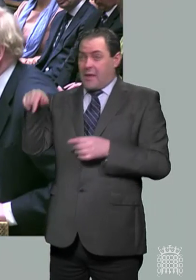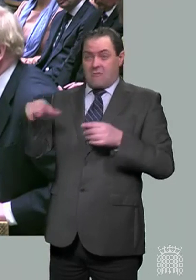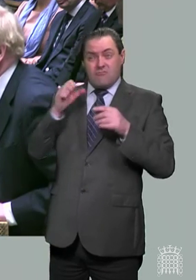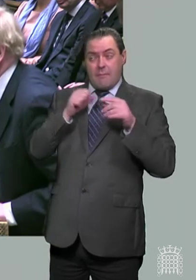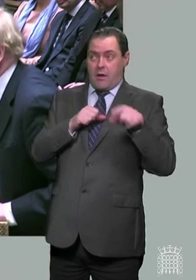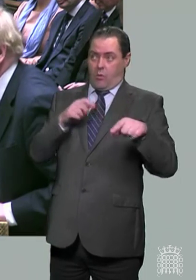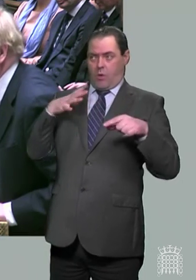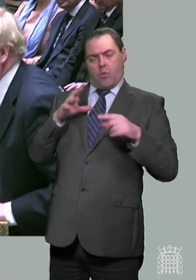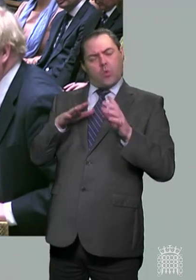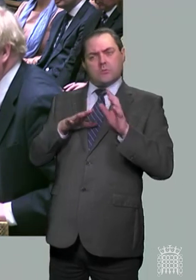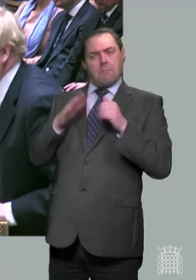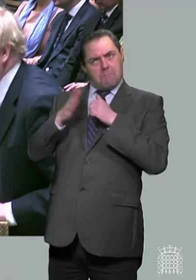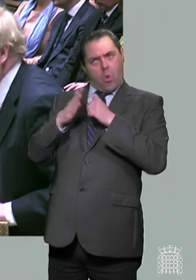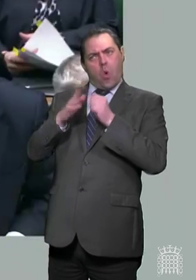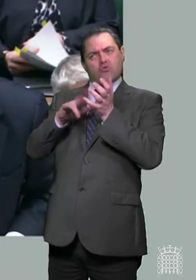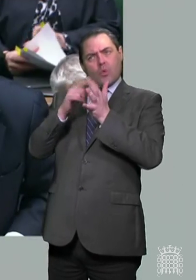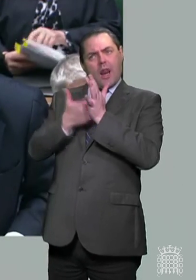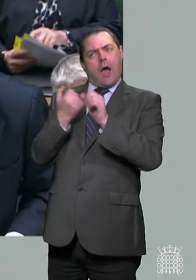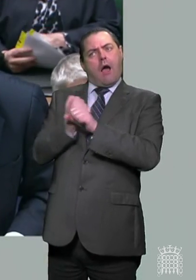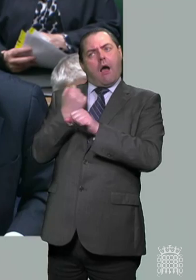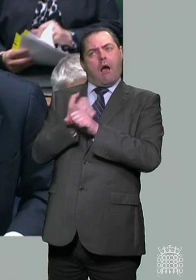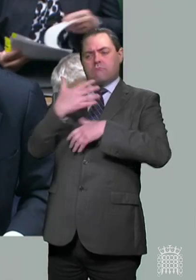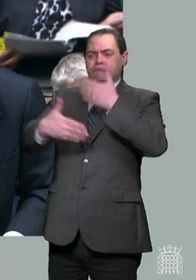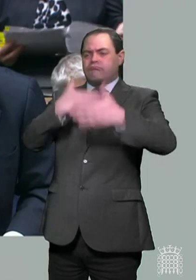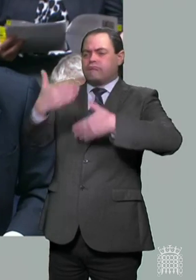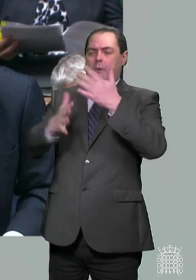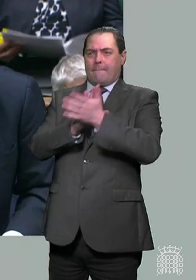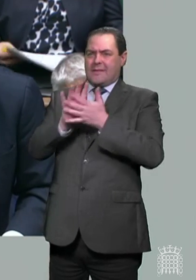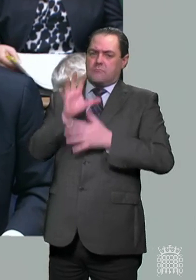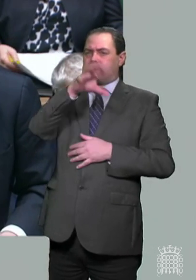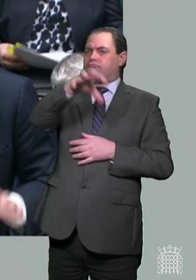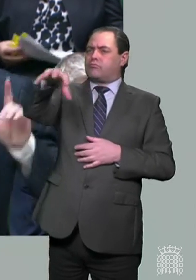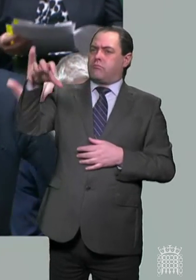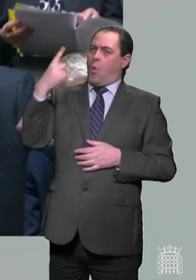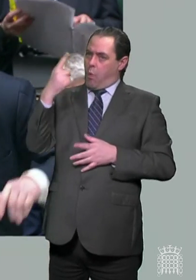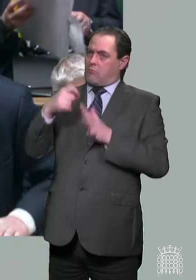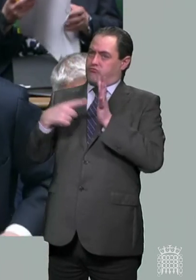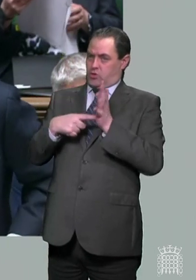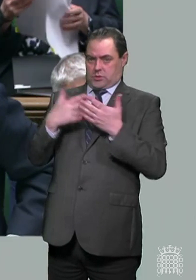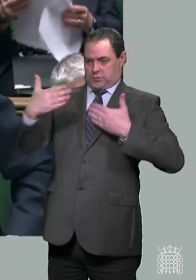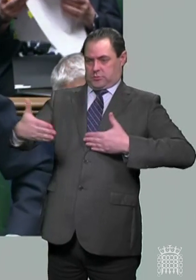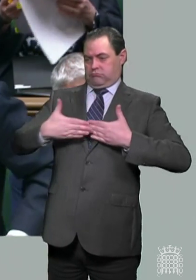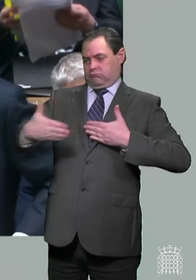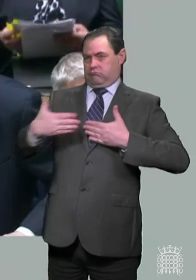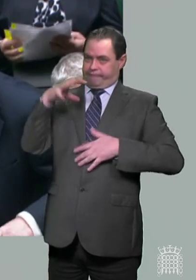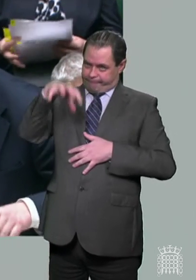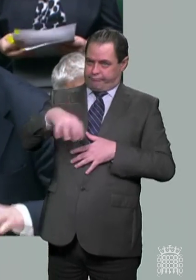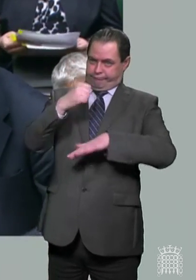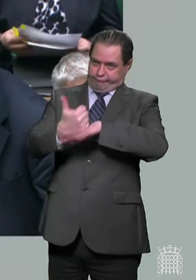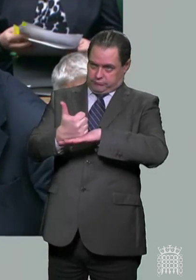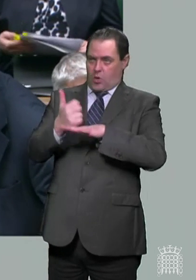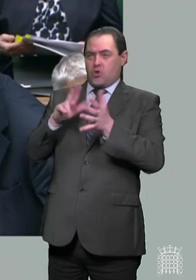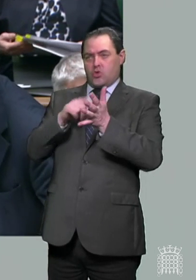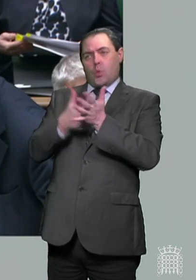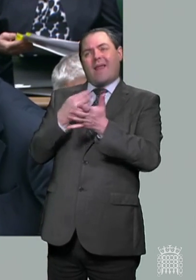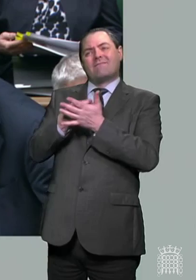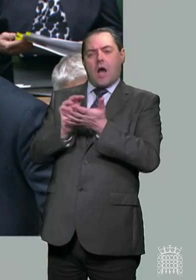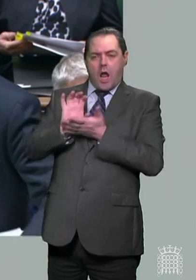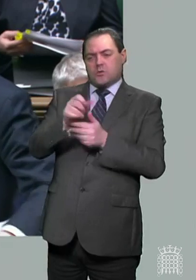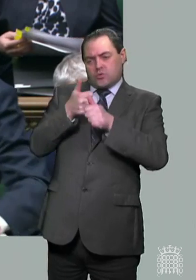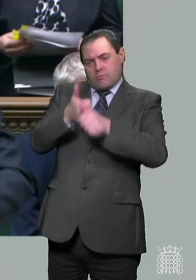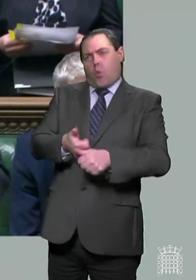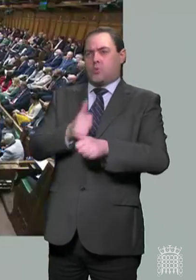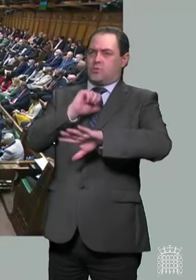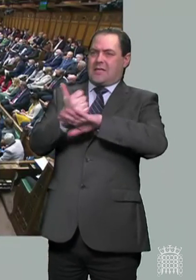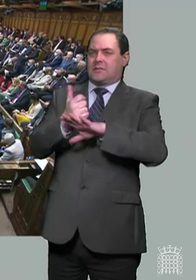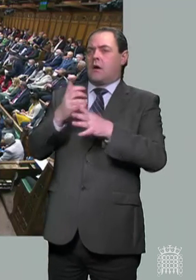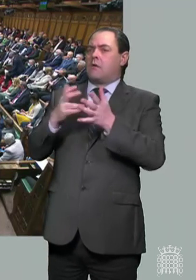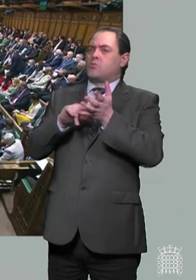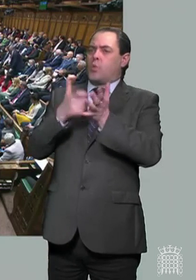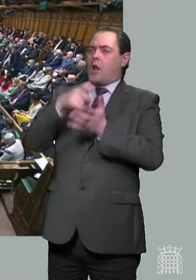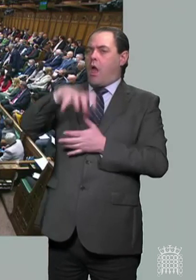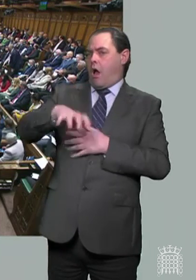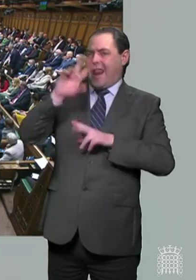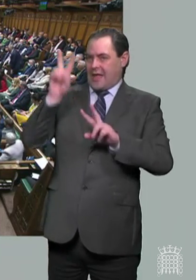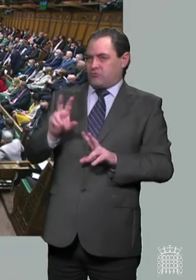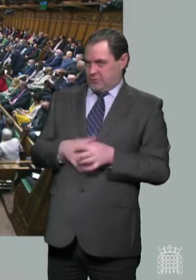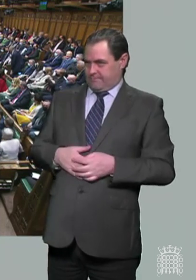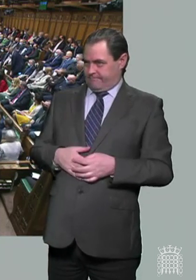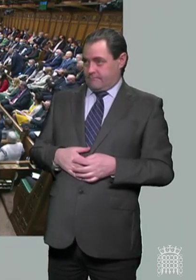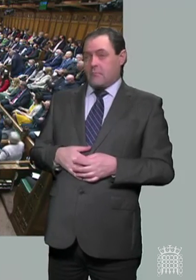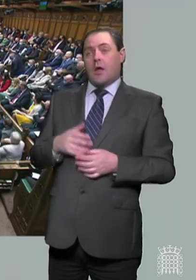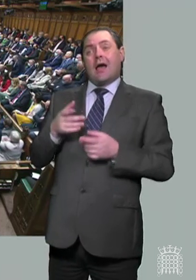We want to get back up there, and that is why there will be at least one big nuclear project this Parliament—at least one—and our Nuclear Energy Bill will support that objective.